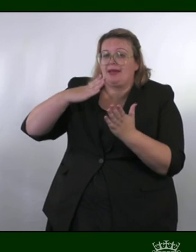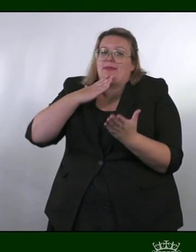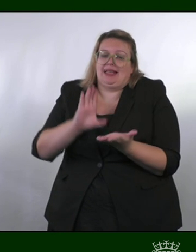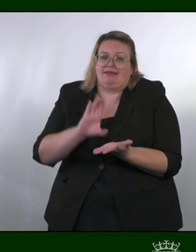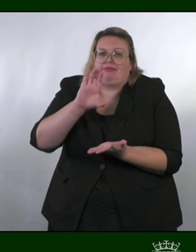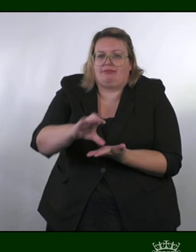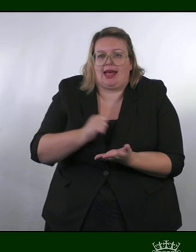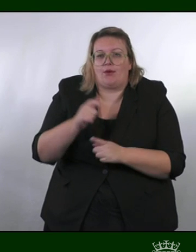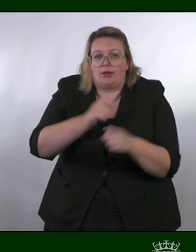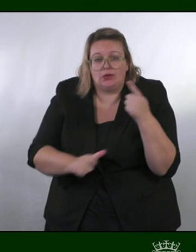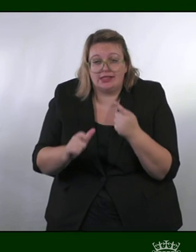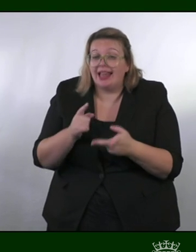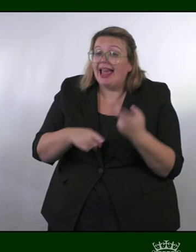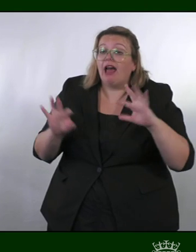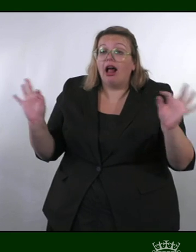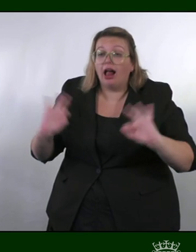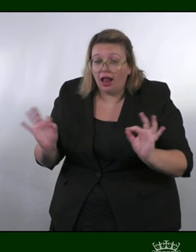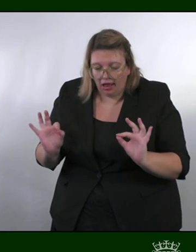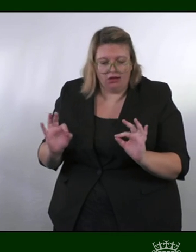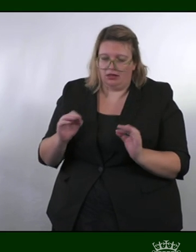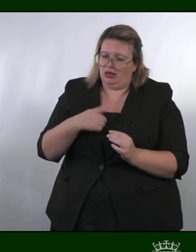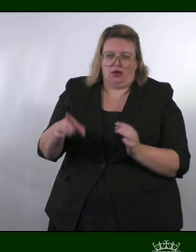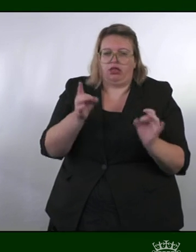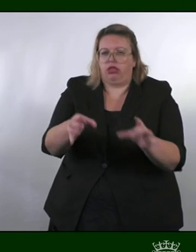Or will he leave millions of people on the scrap heap?